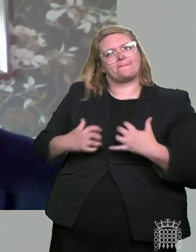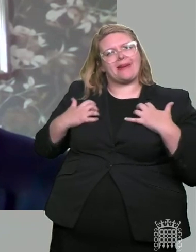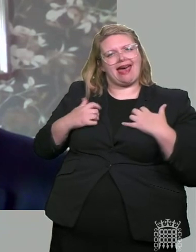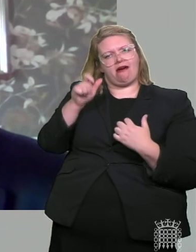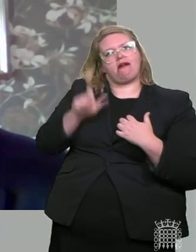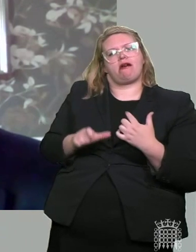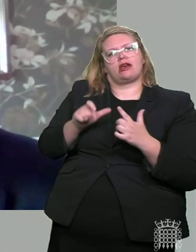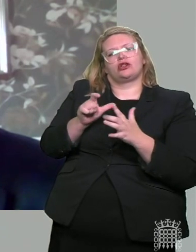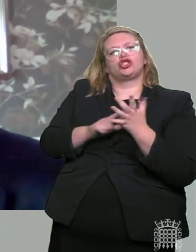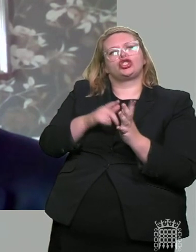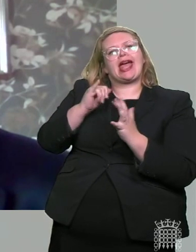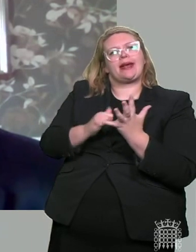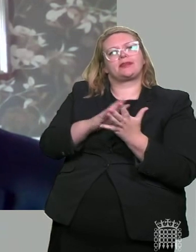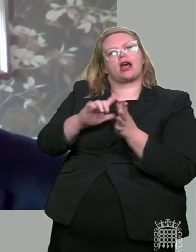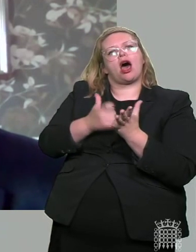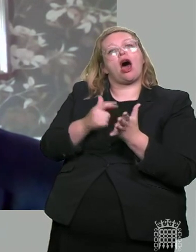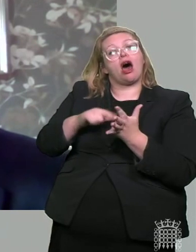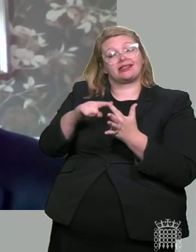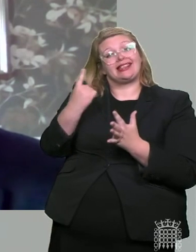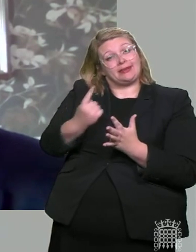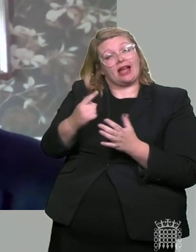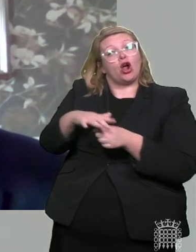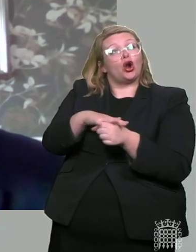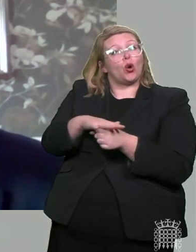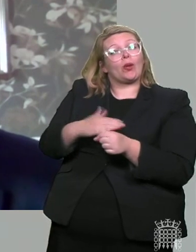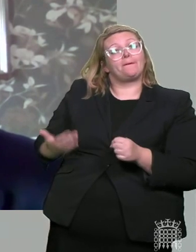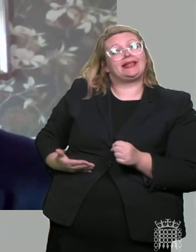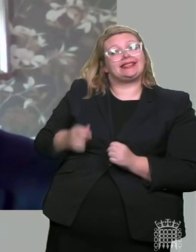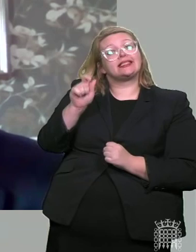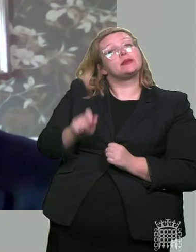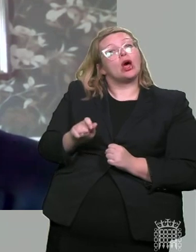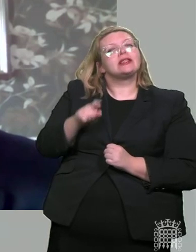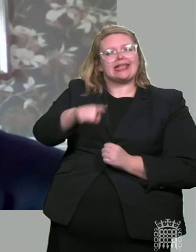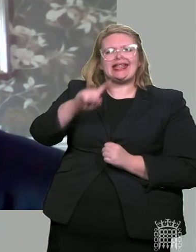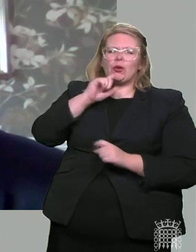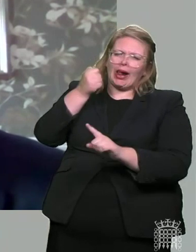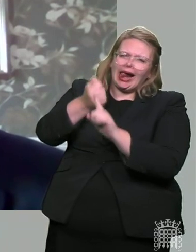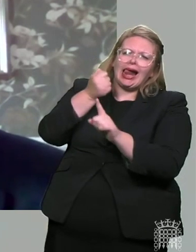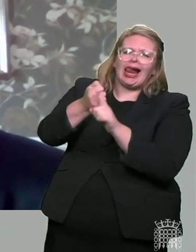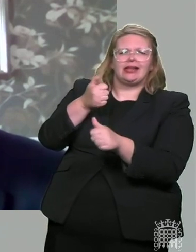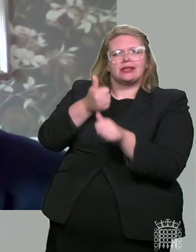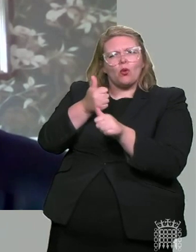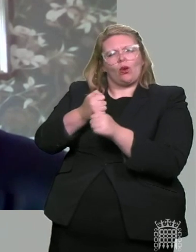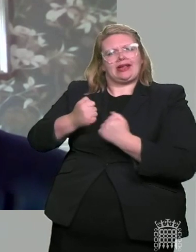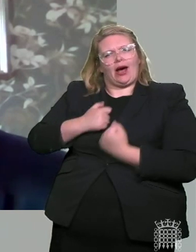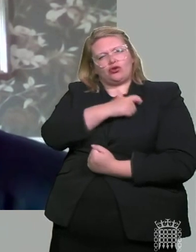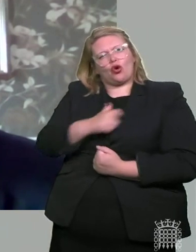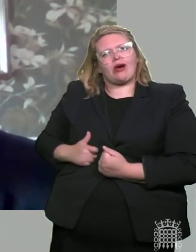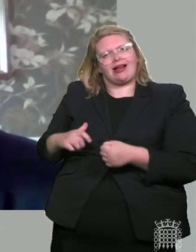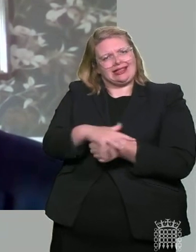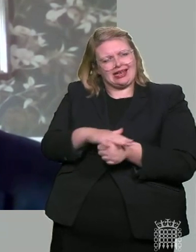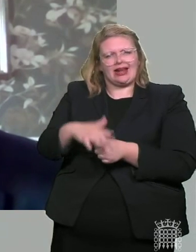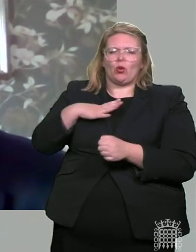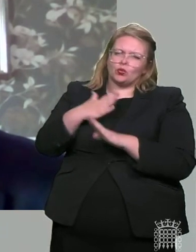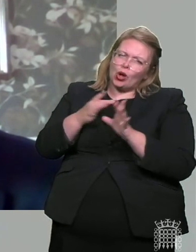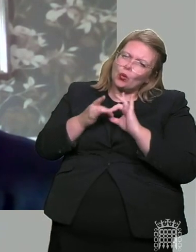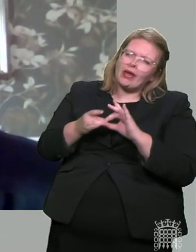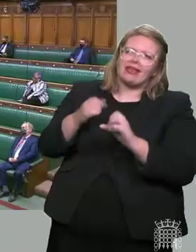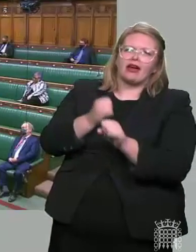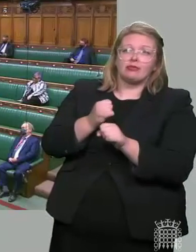Like me, James is a local businessman and will shout out for our town and work closely with me on delivering the Government’s levelling-up agenda.